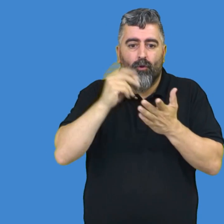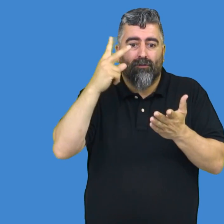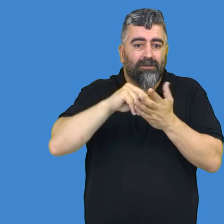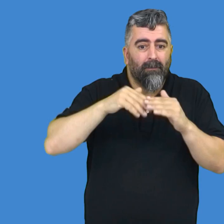vez